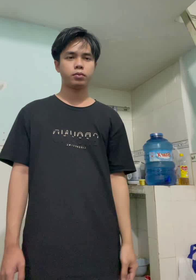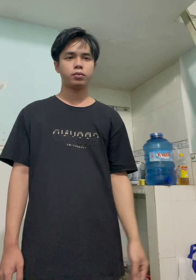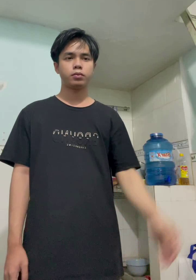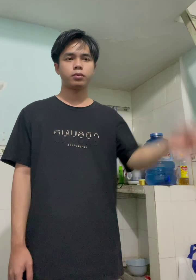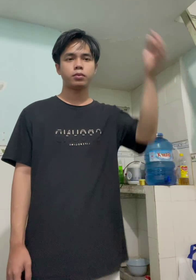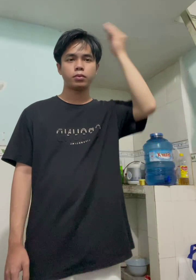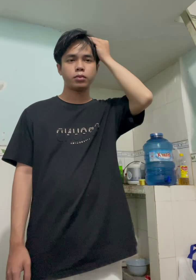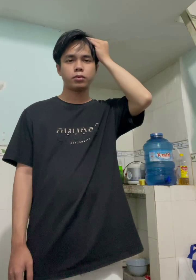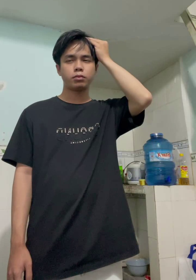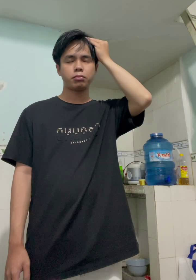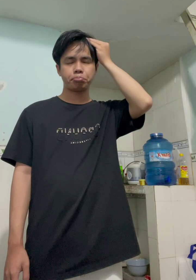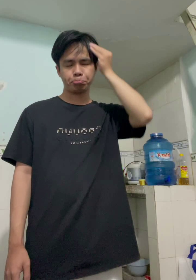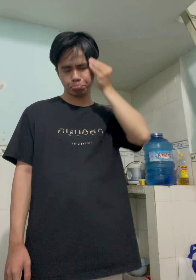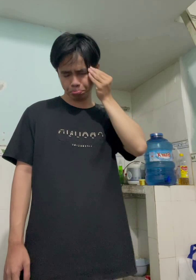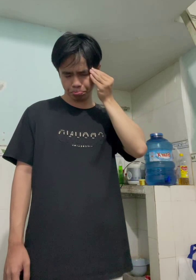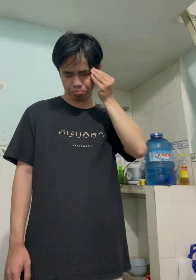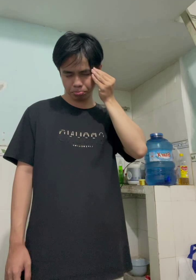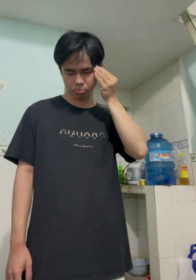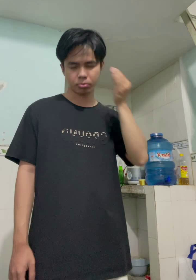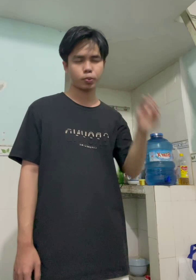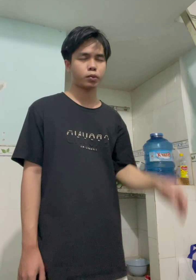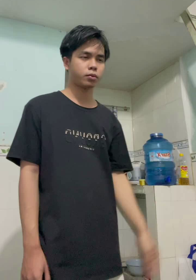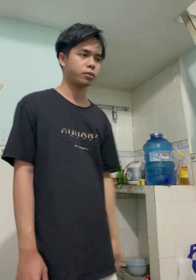benh